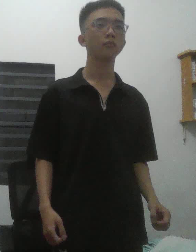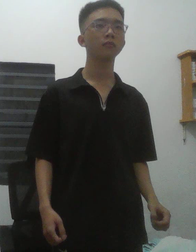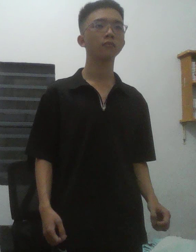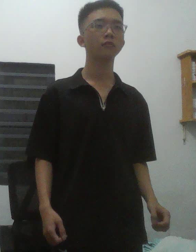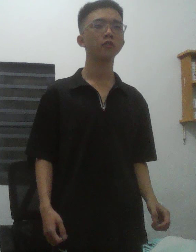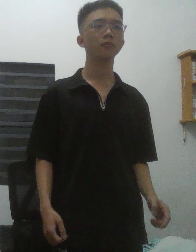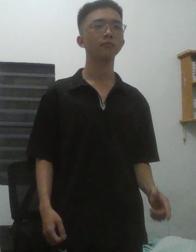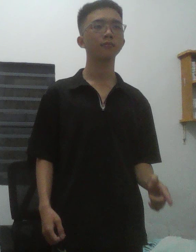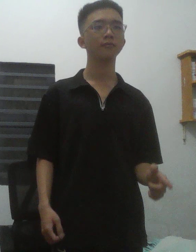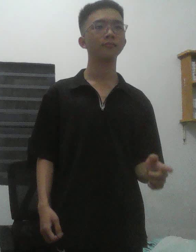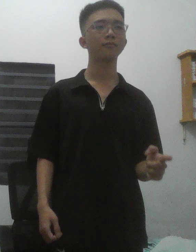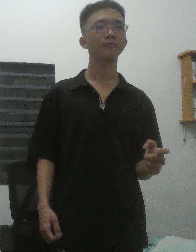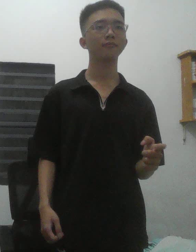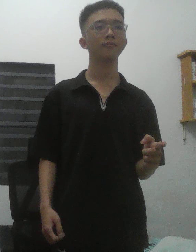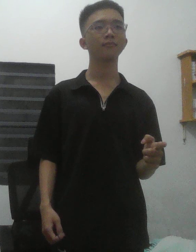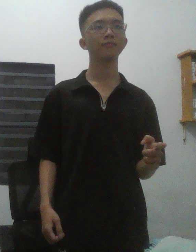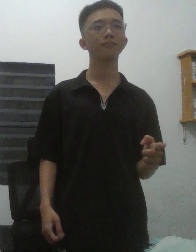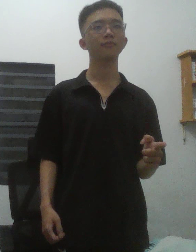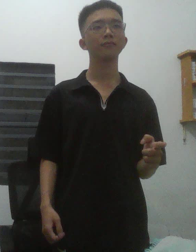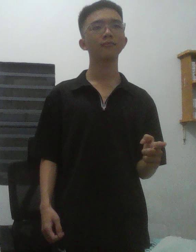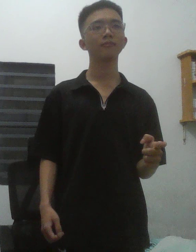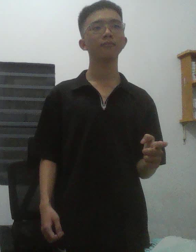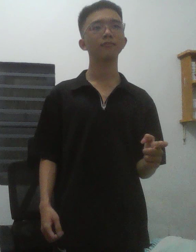ban